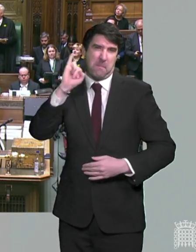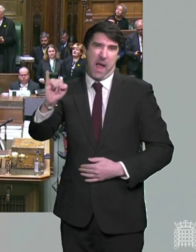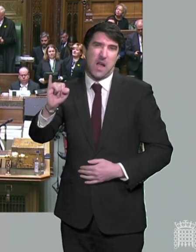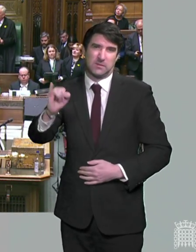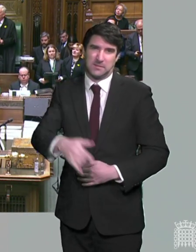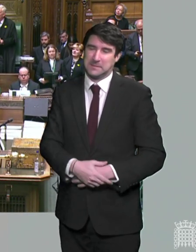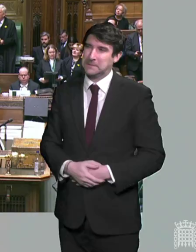More!